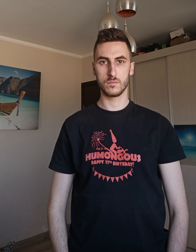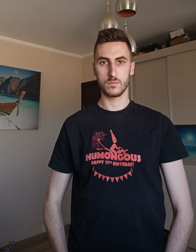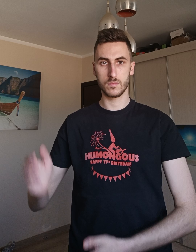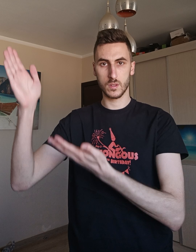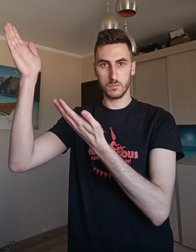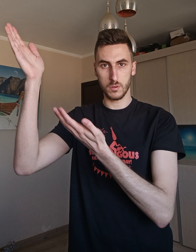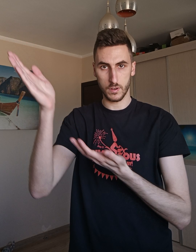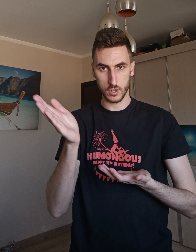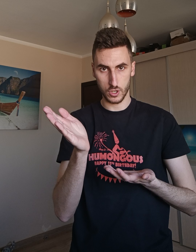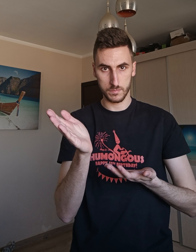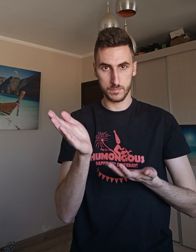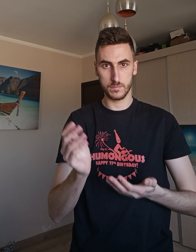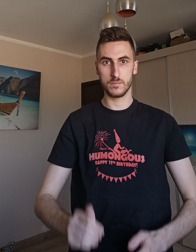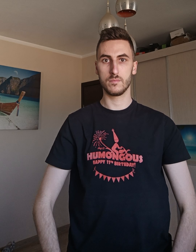בבקשה